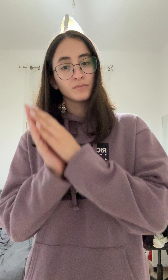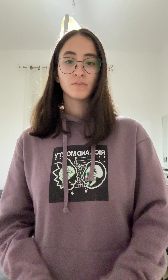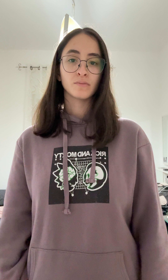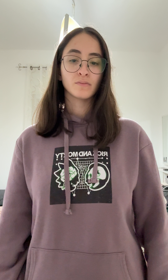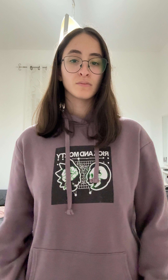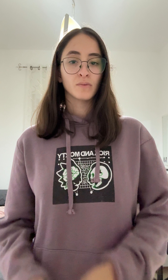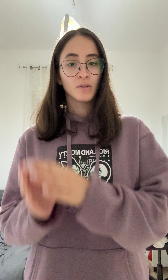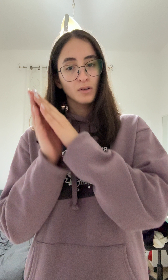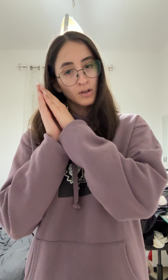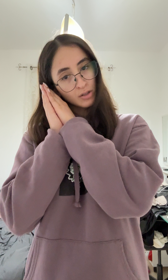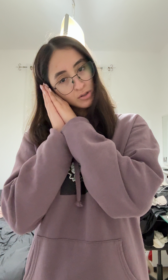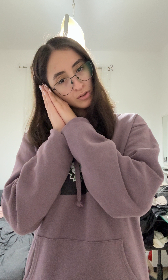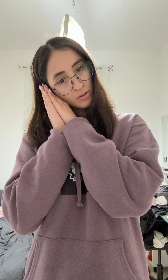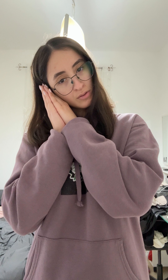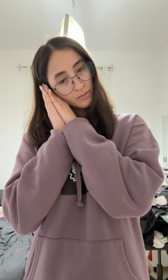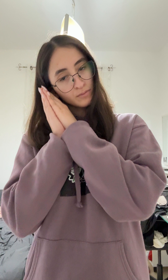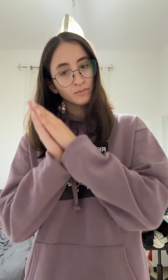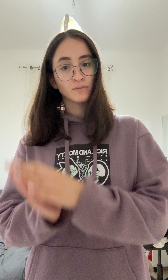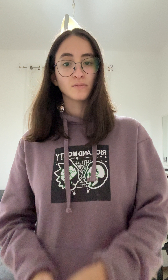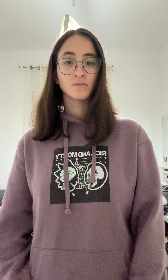לישון